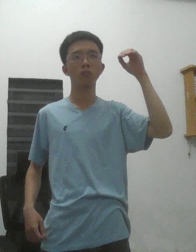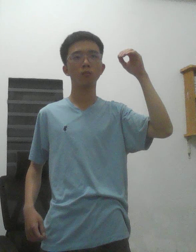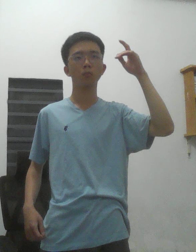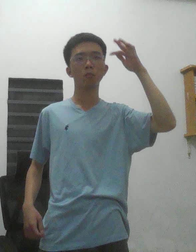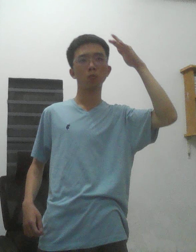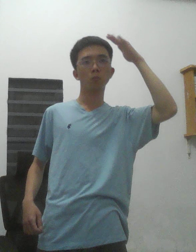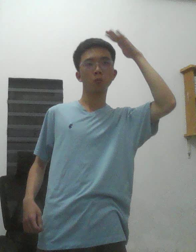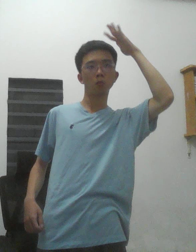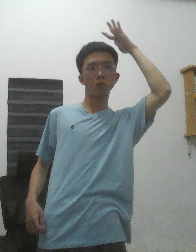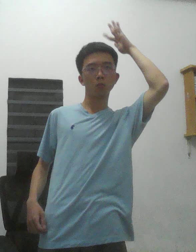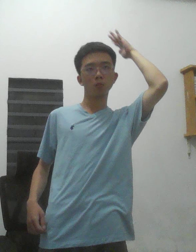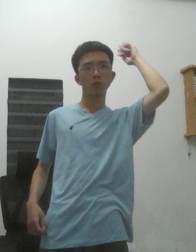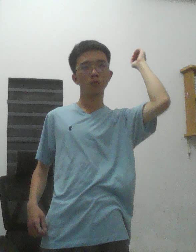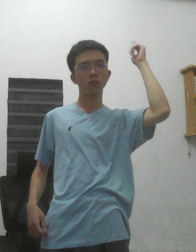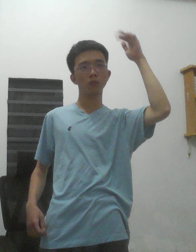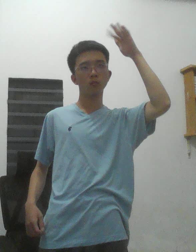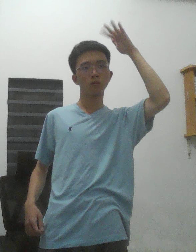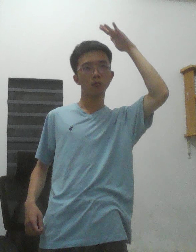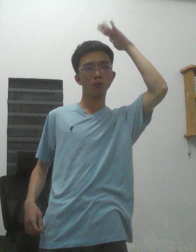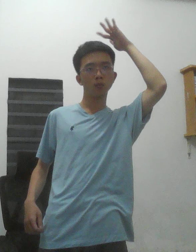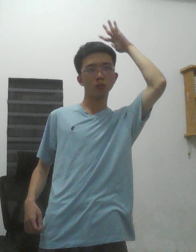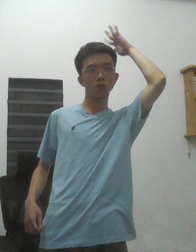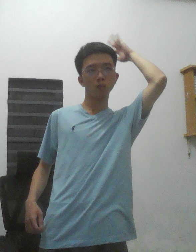vo ly